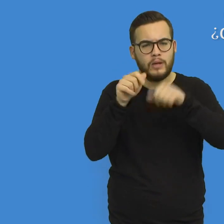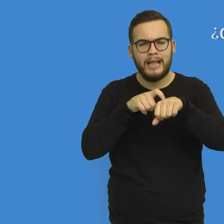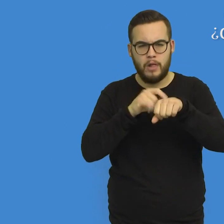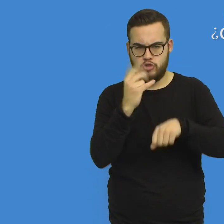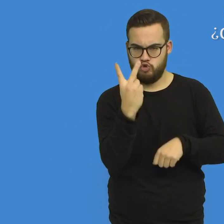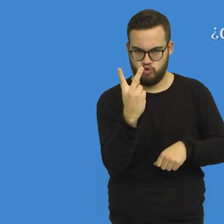tipo